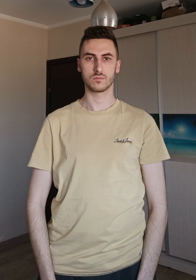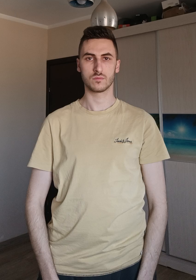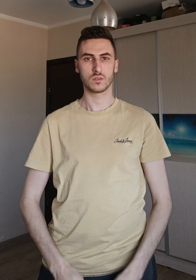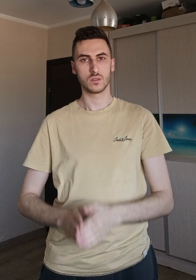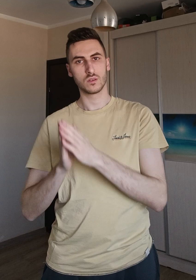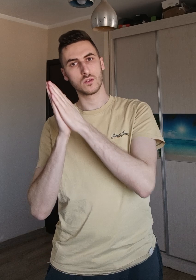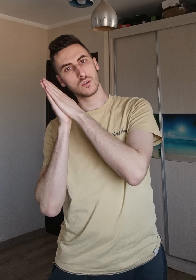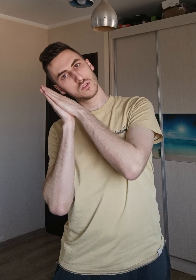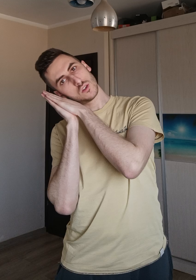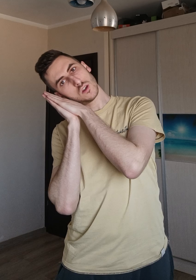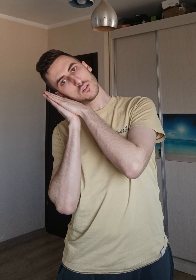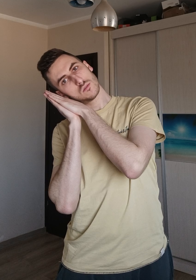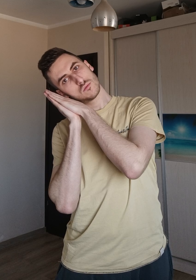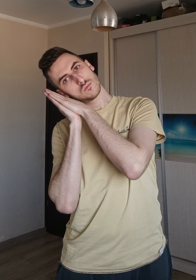לישון